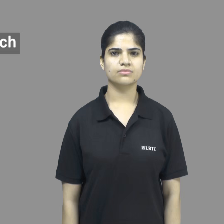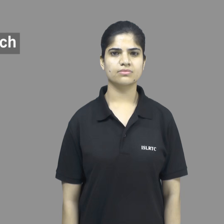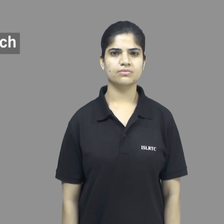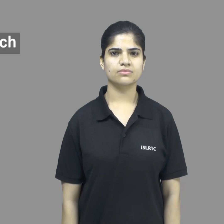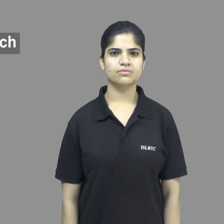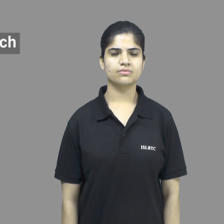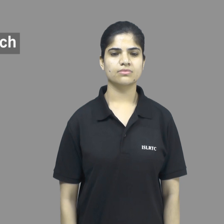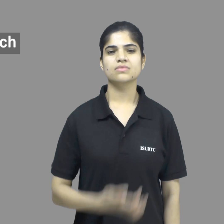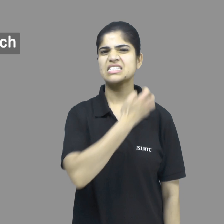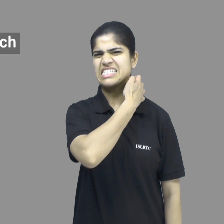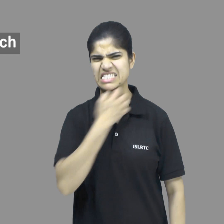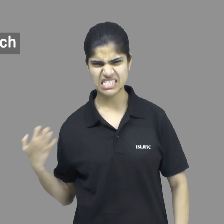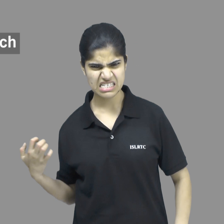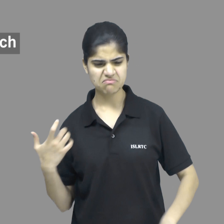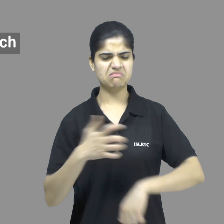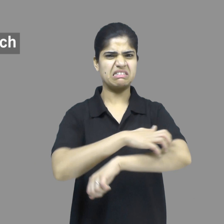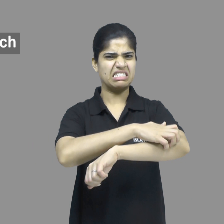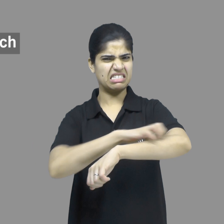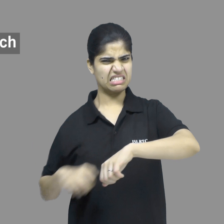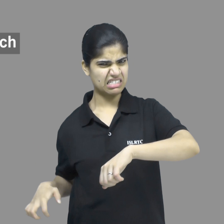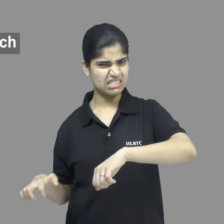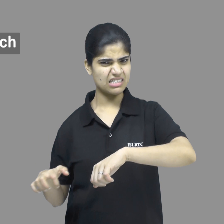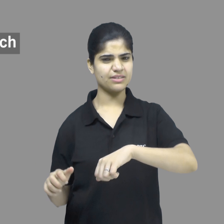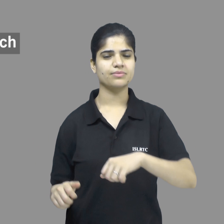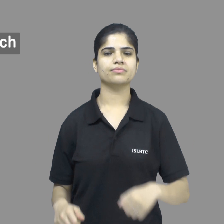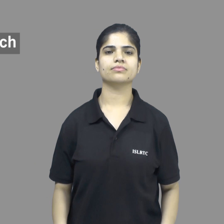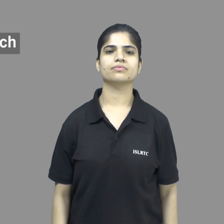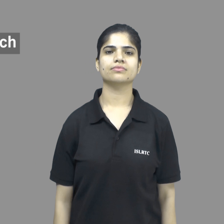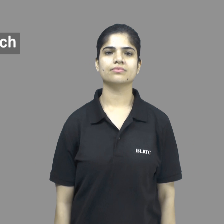Scratch (Skin)